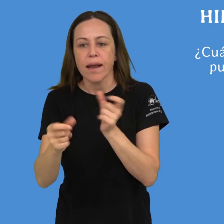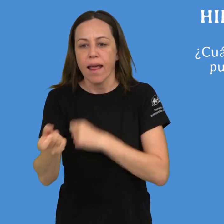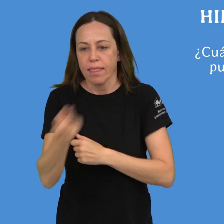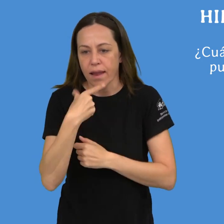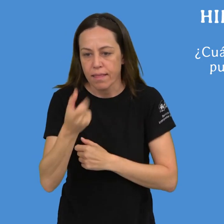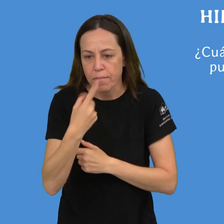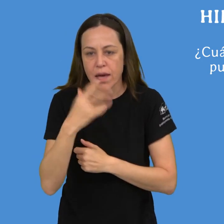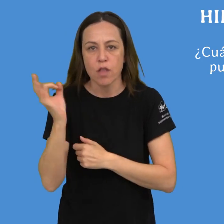droga